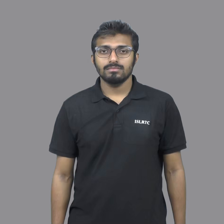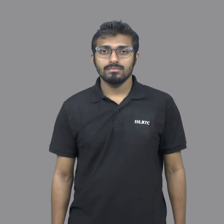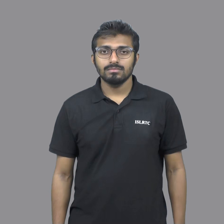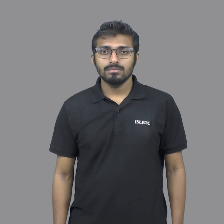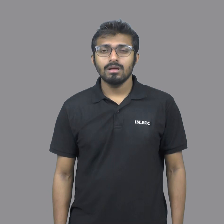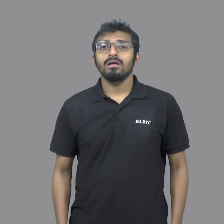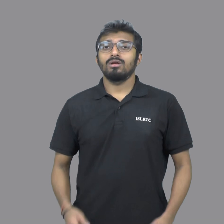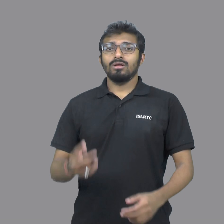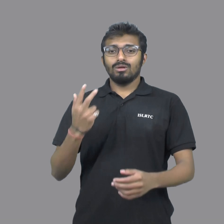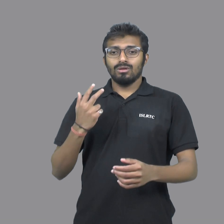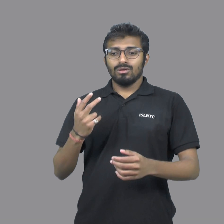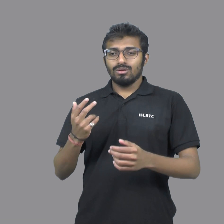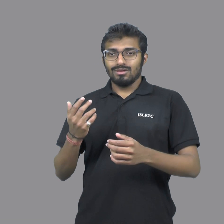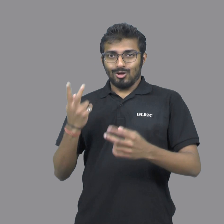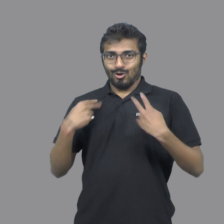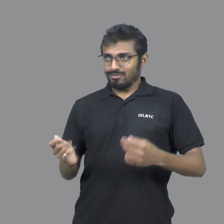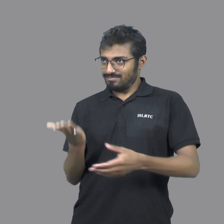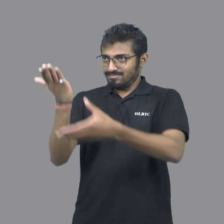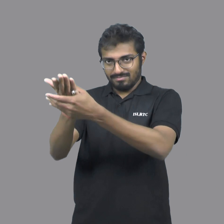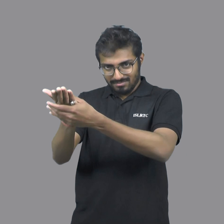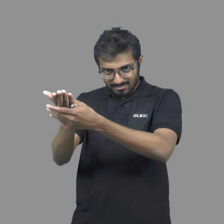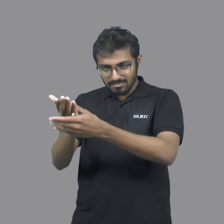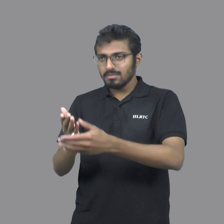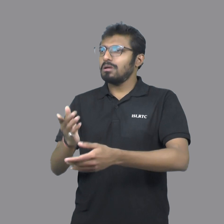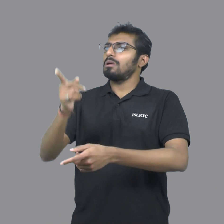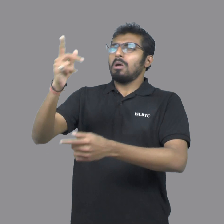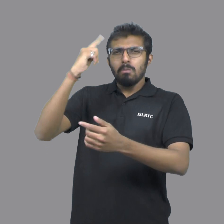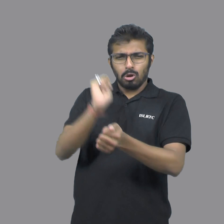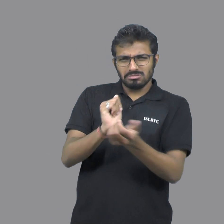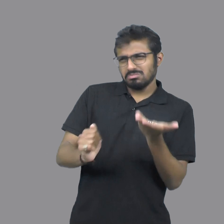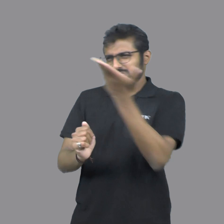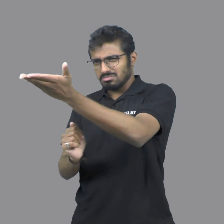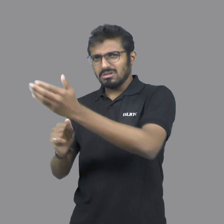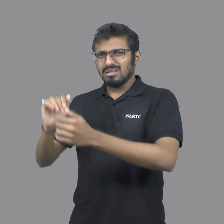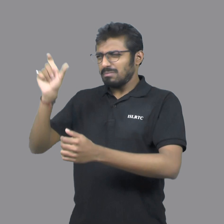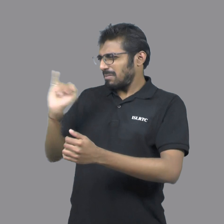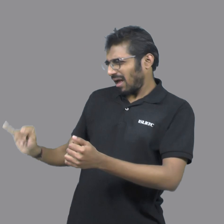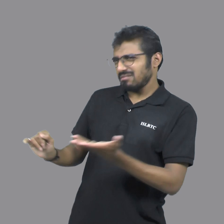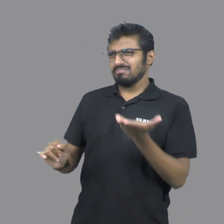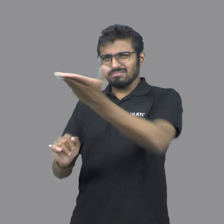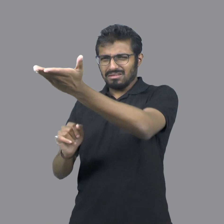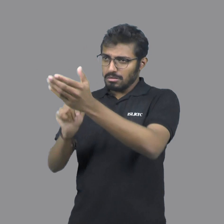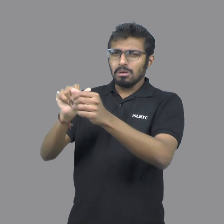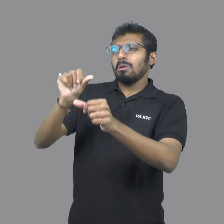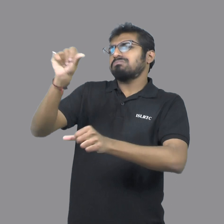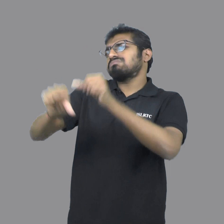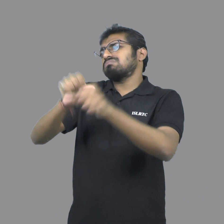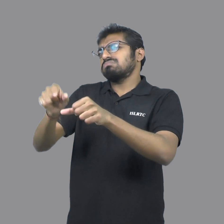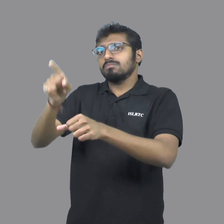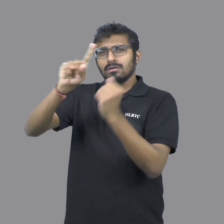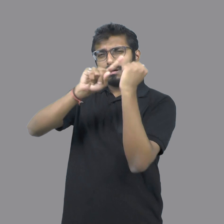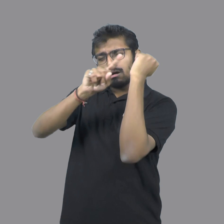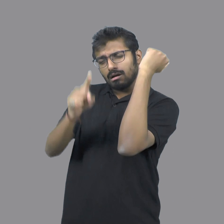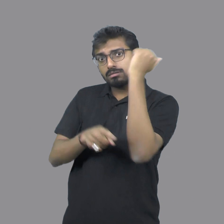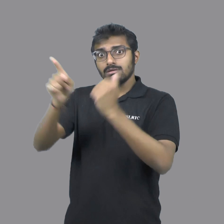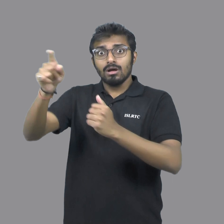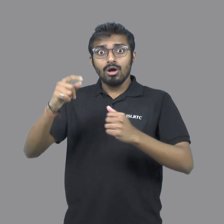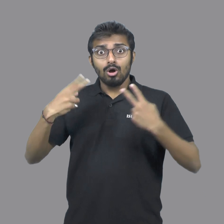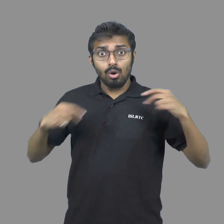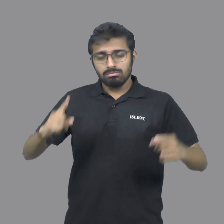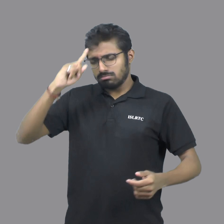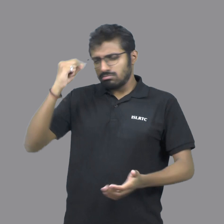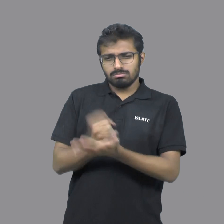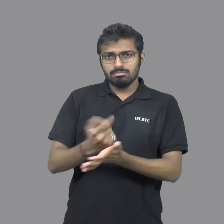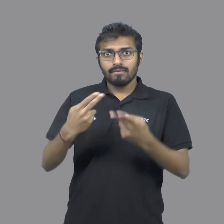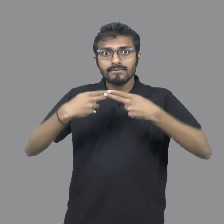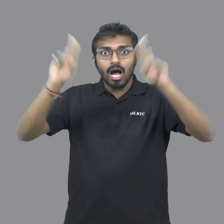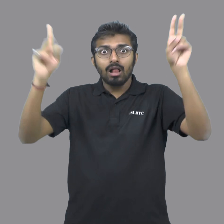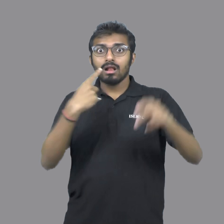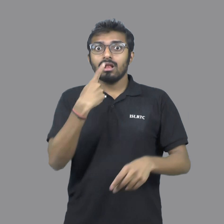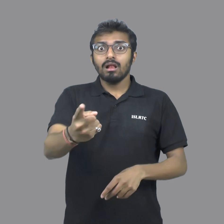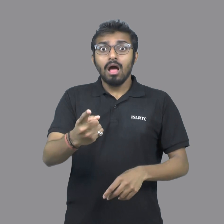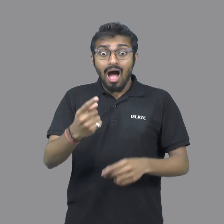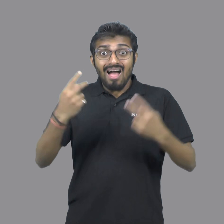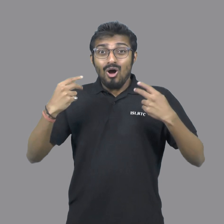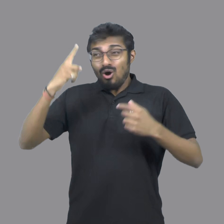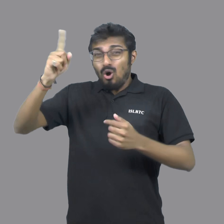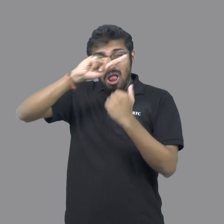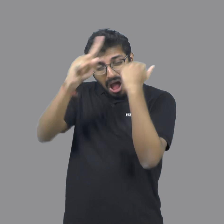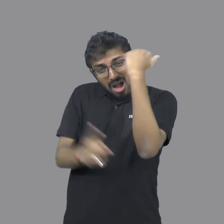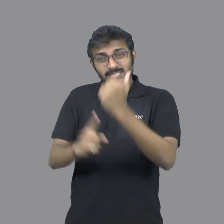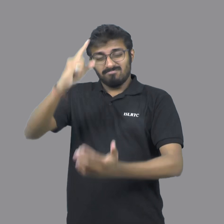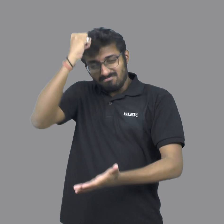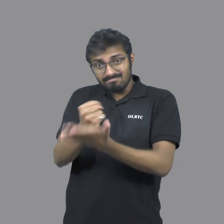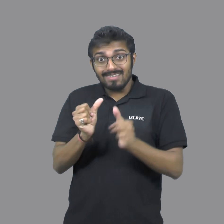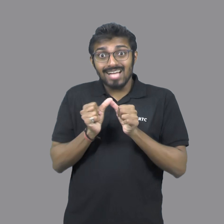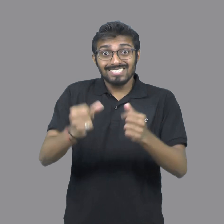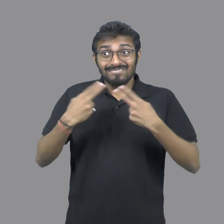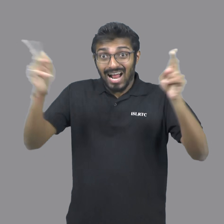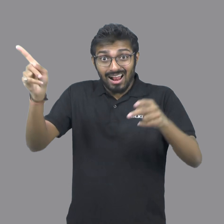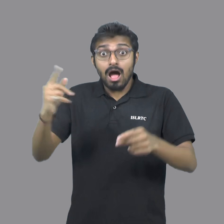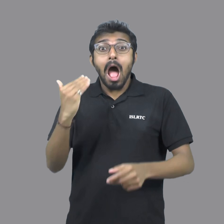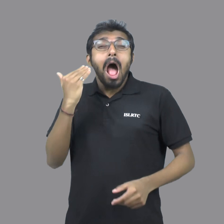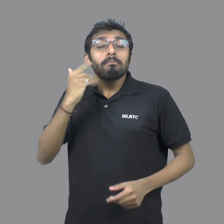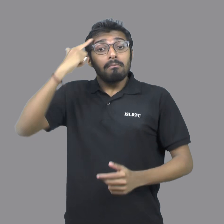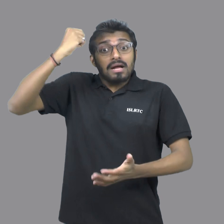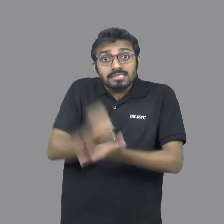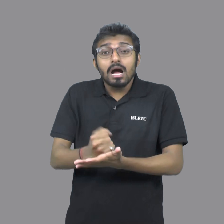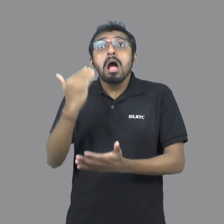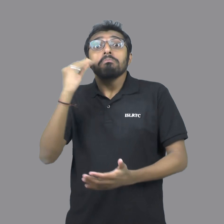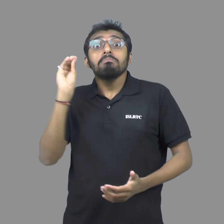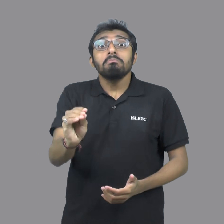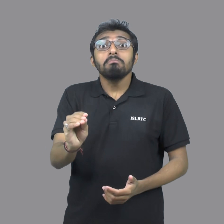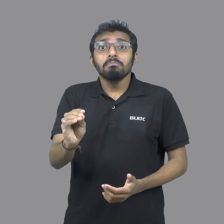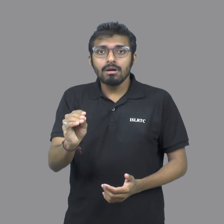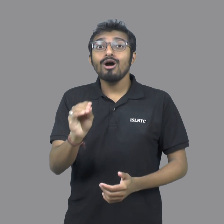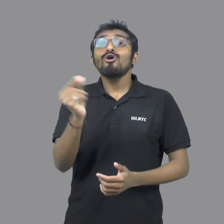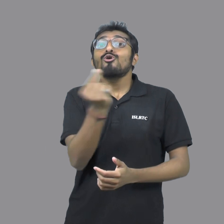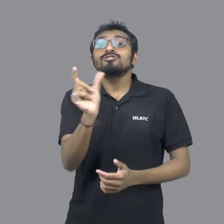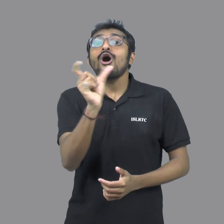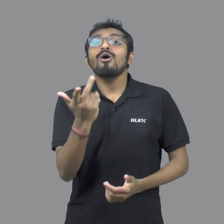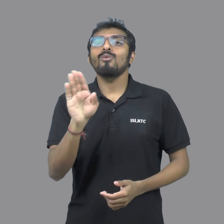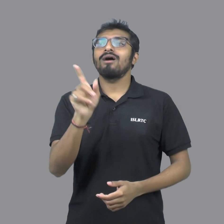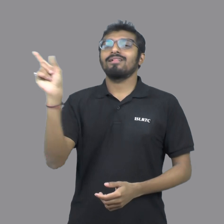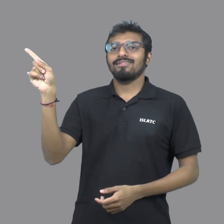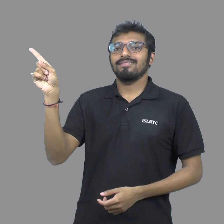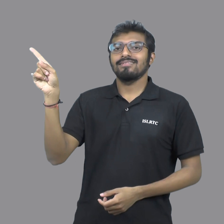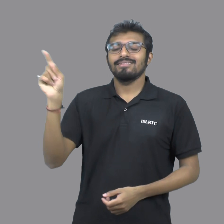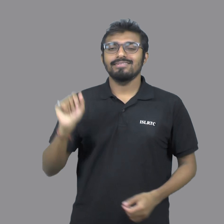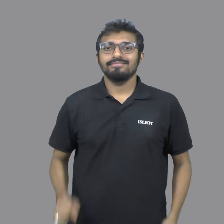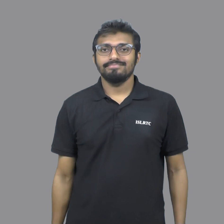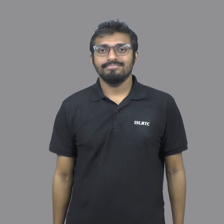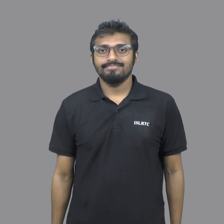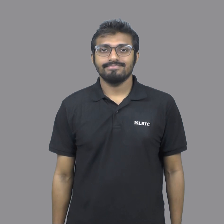Decision Date